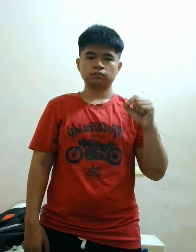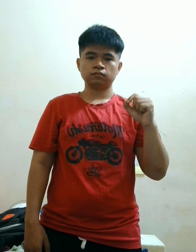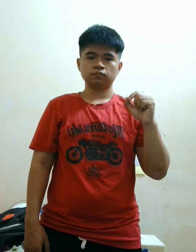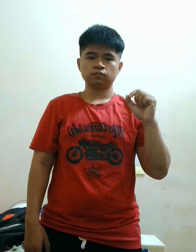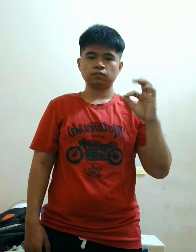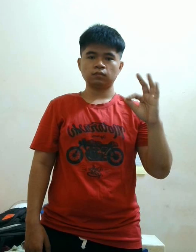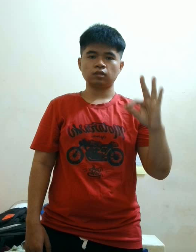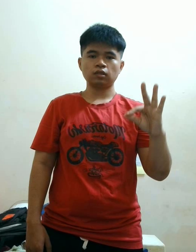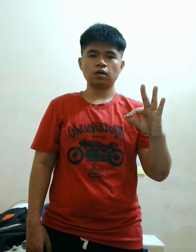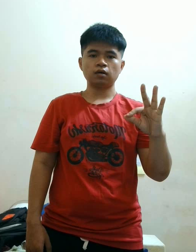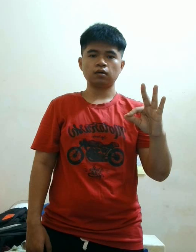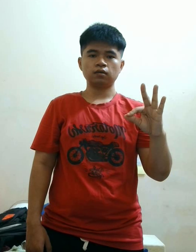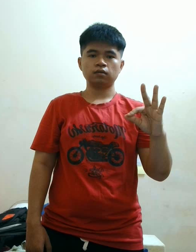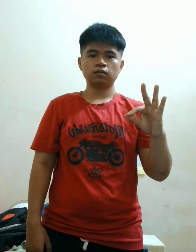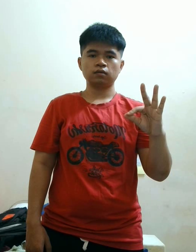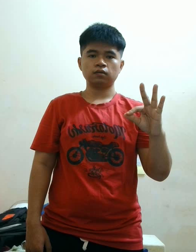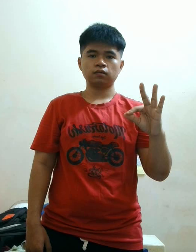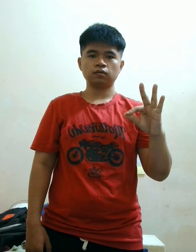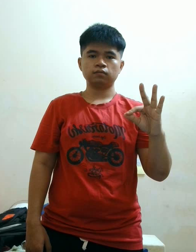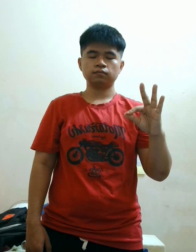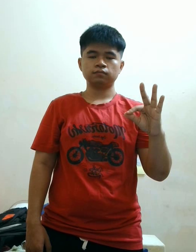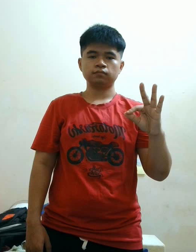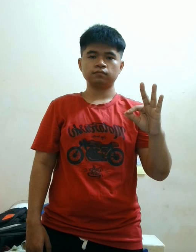t